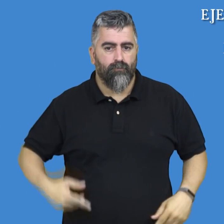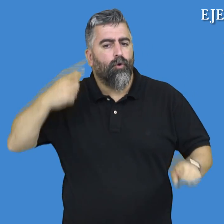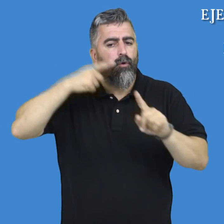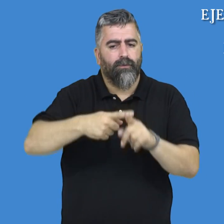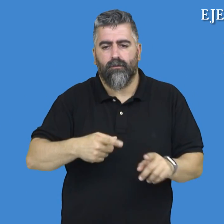objetivo